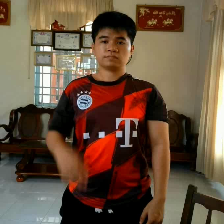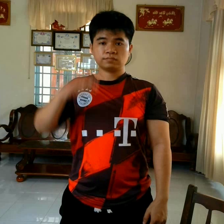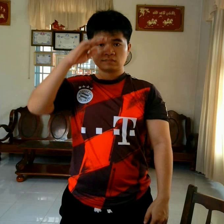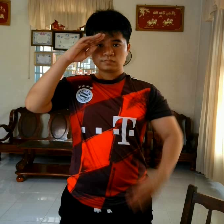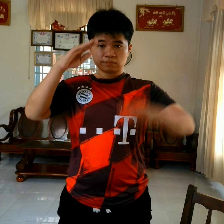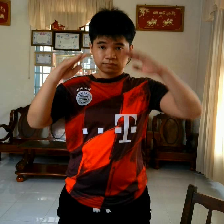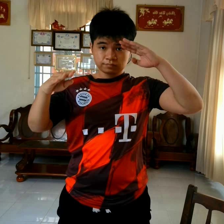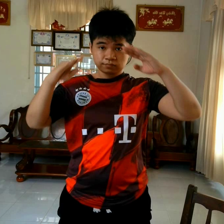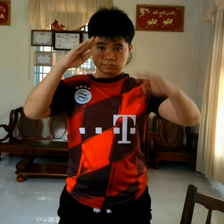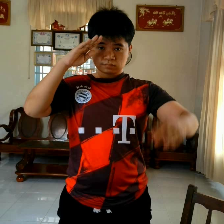xin chao